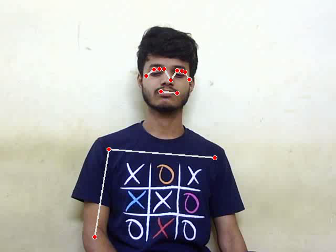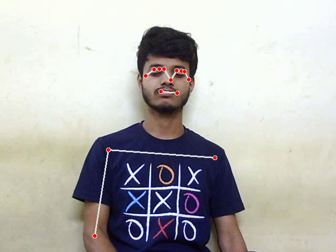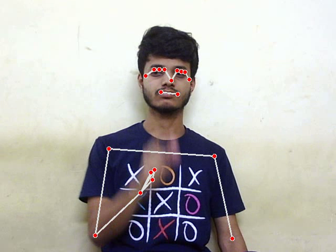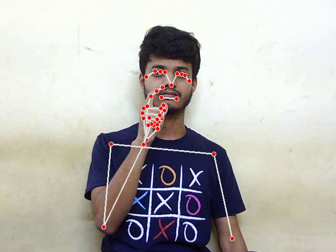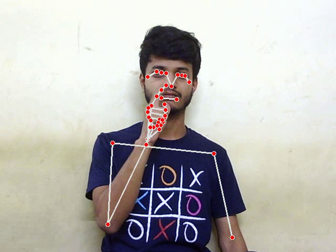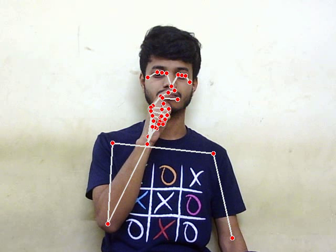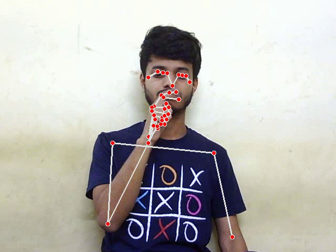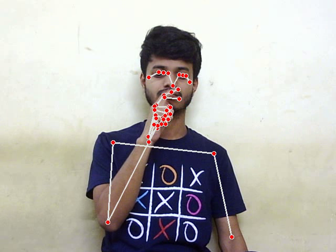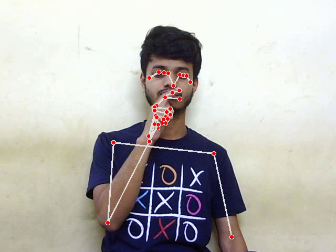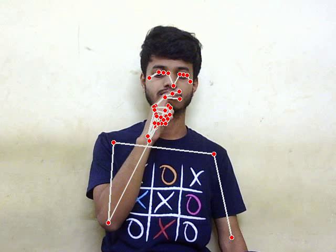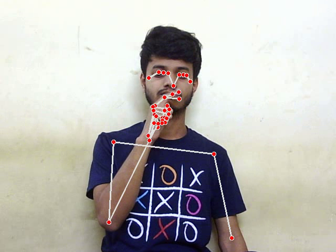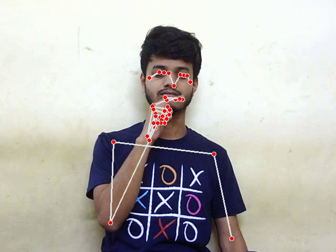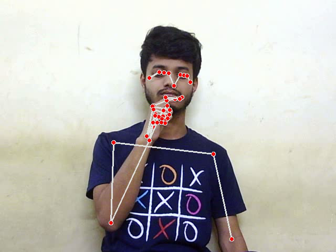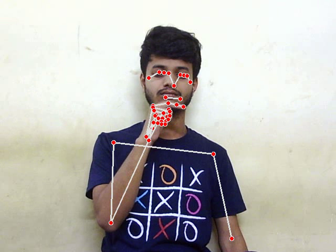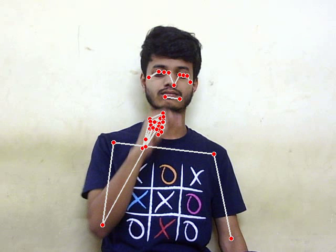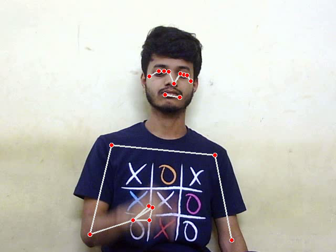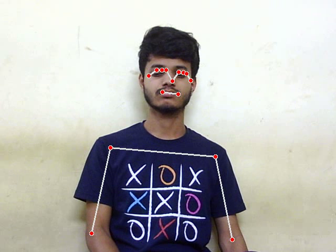who